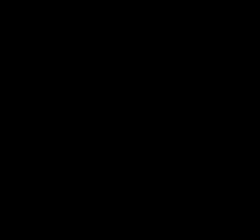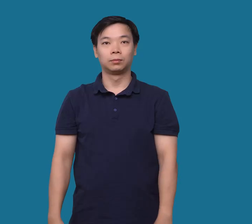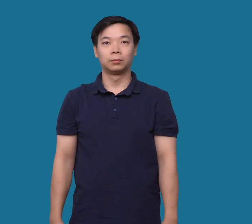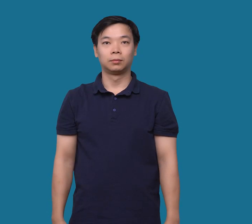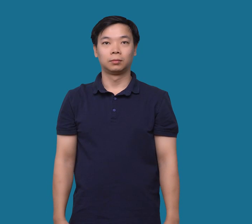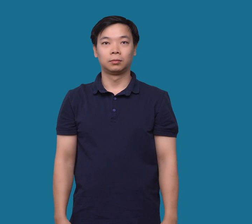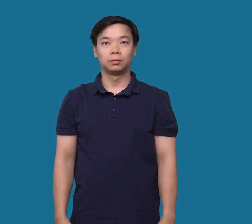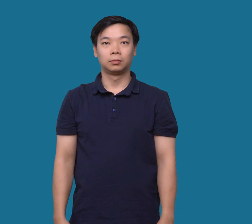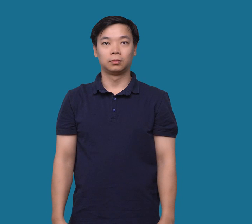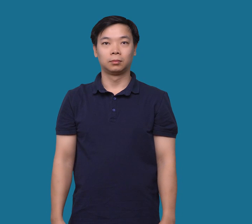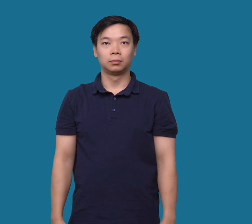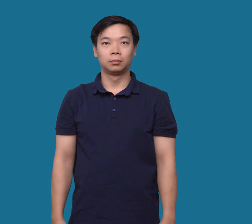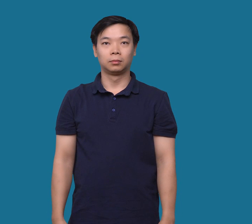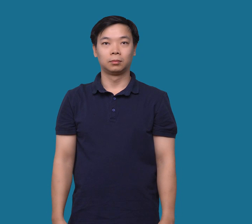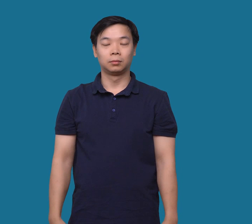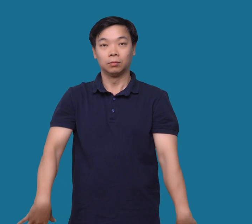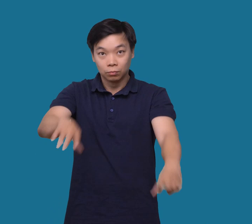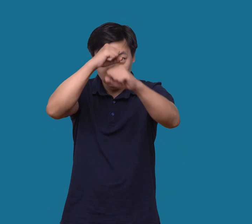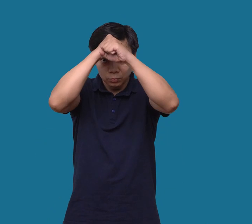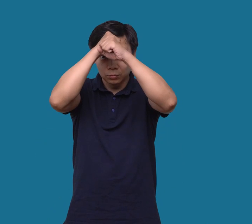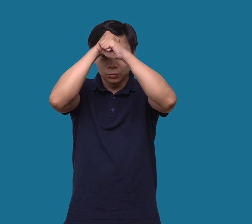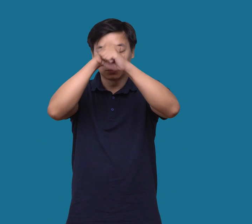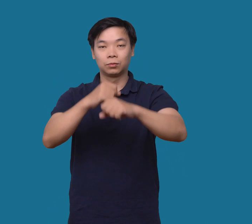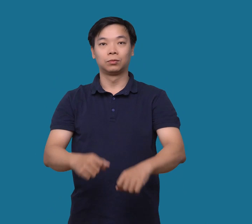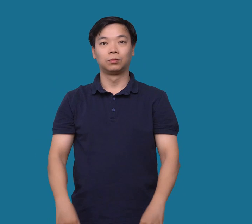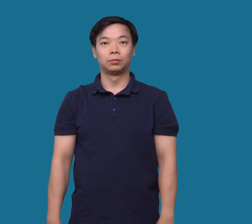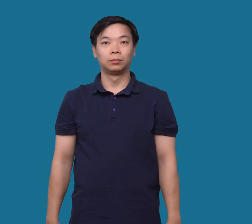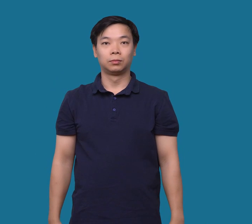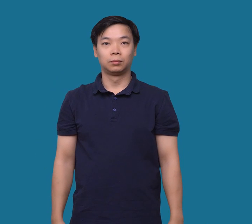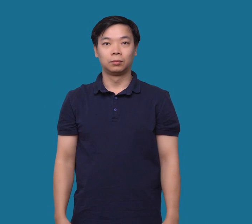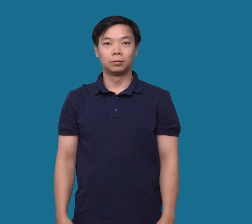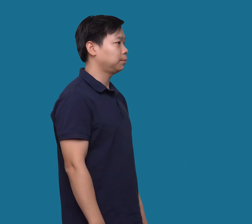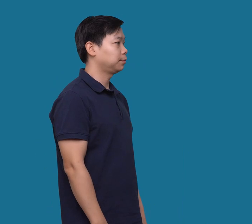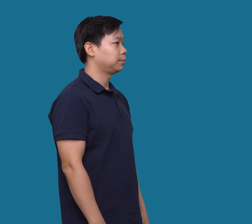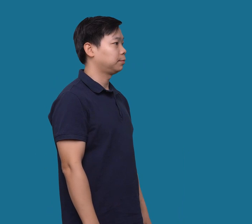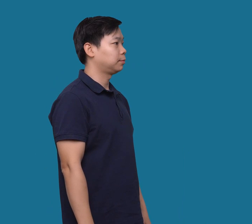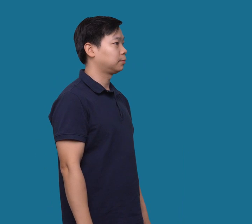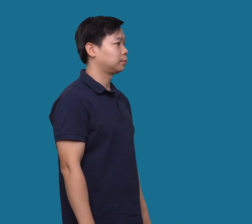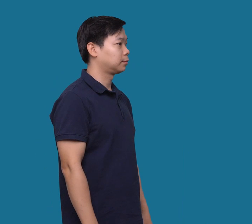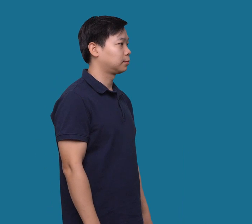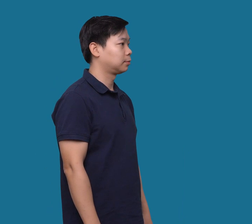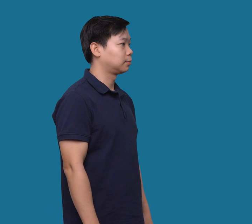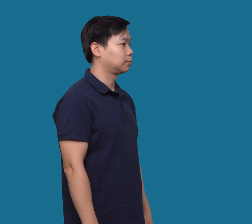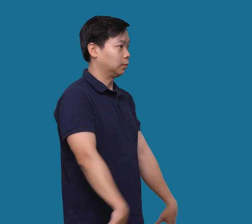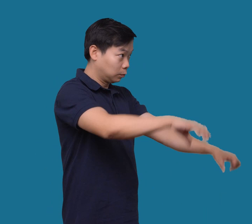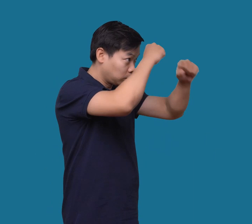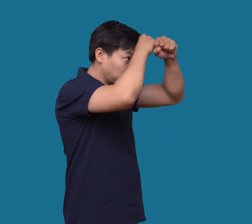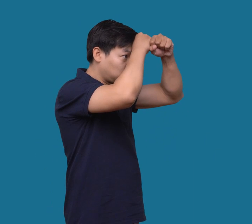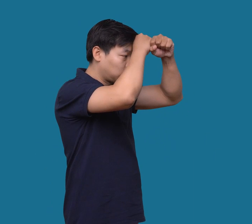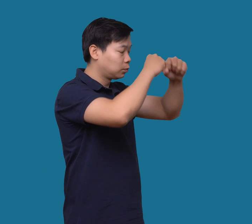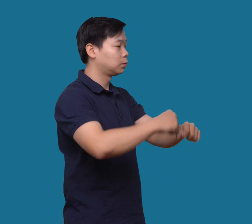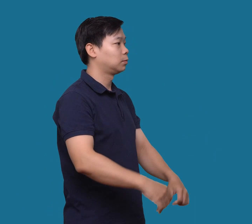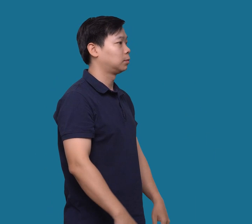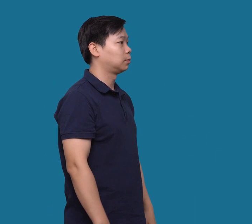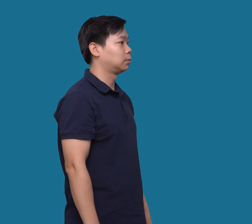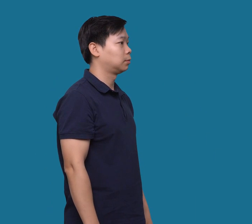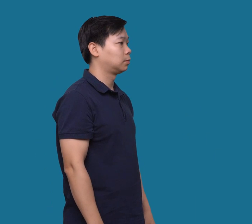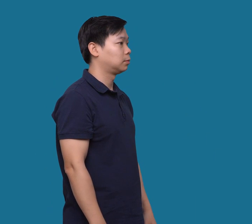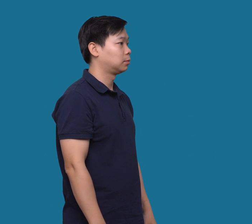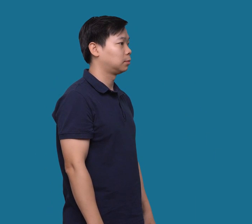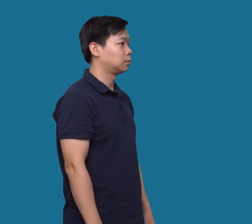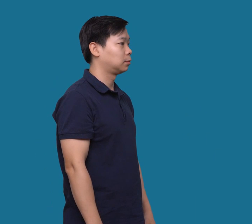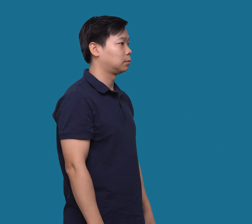trốn chạy